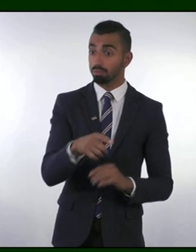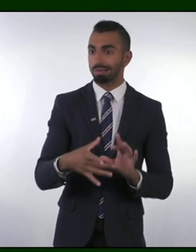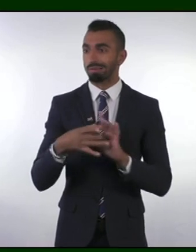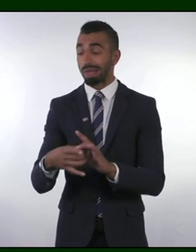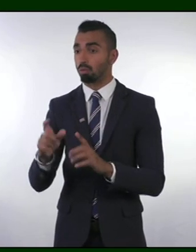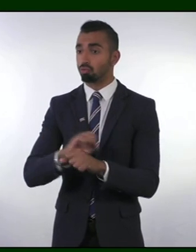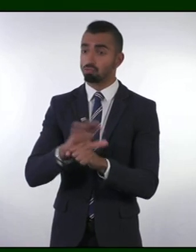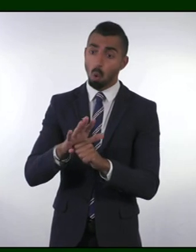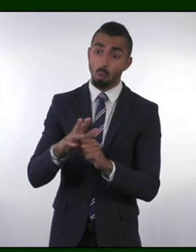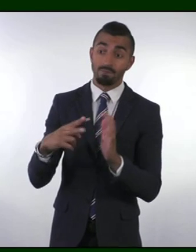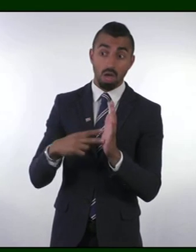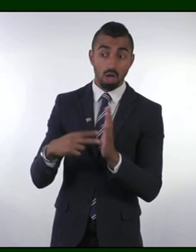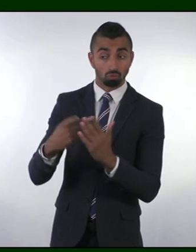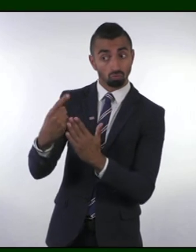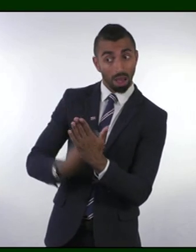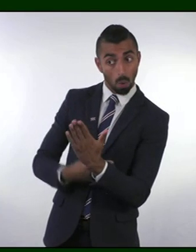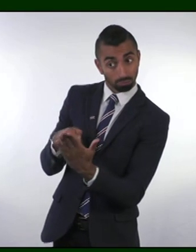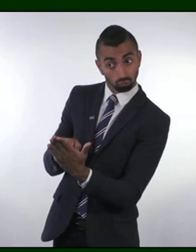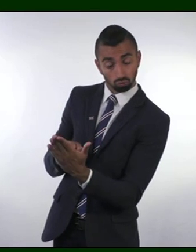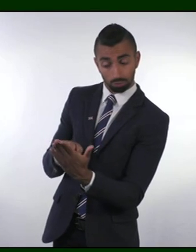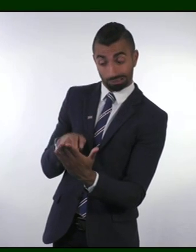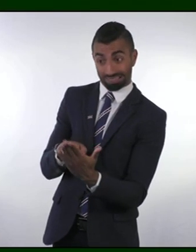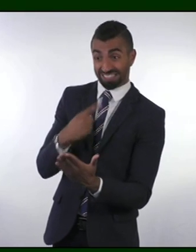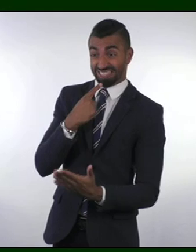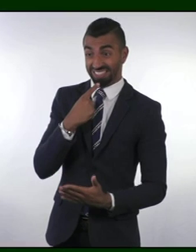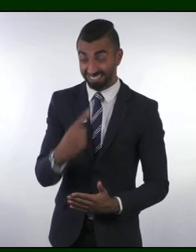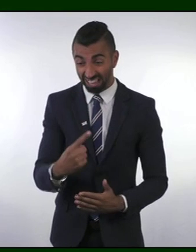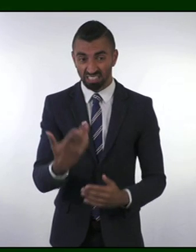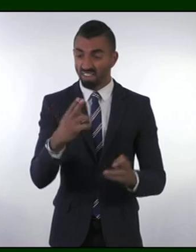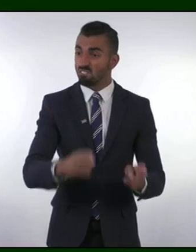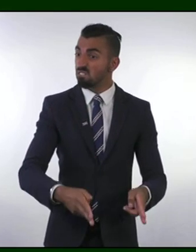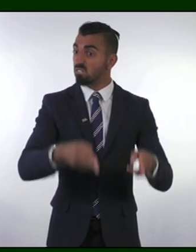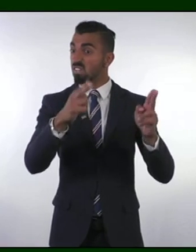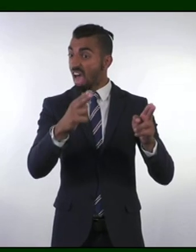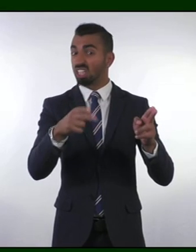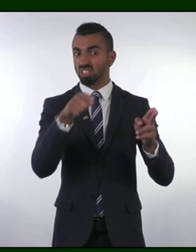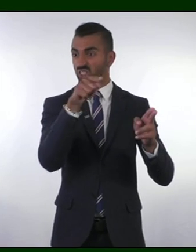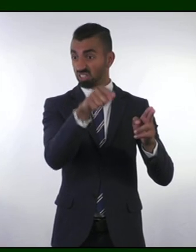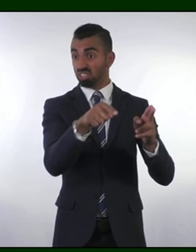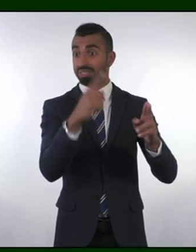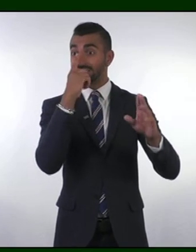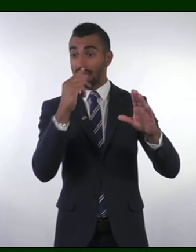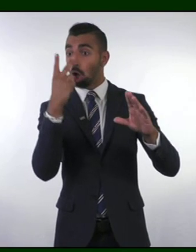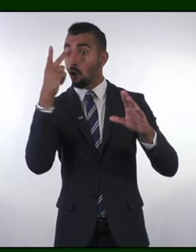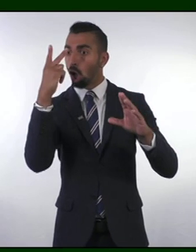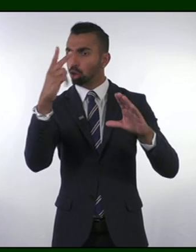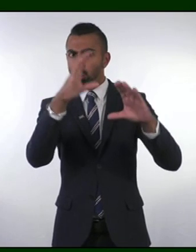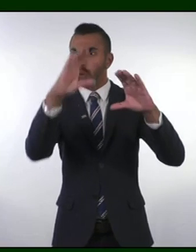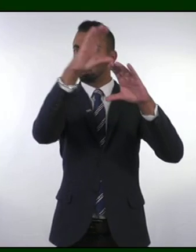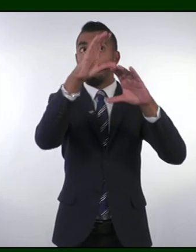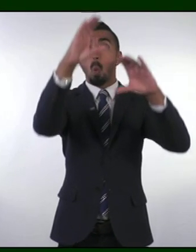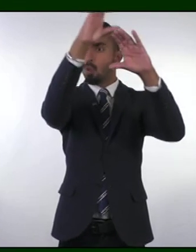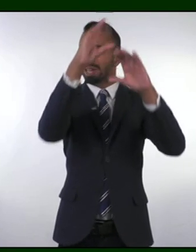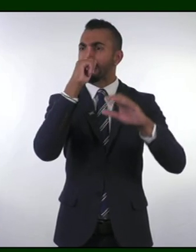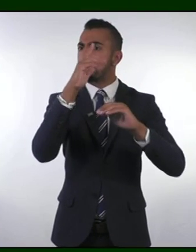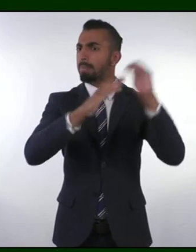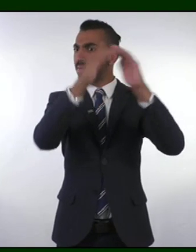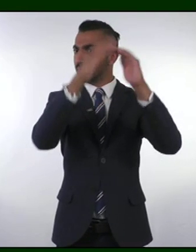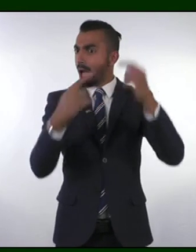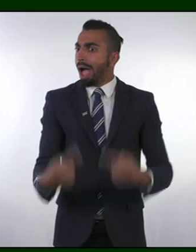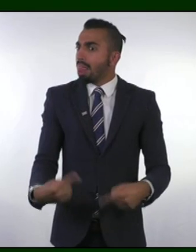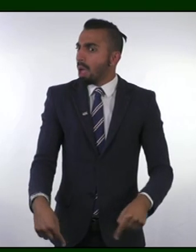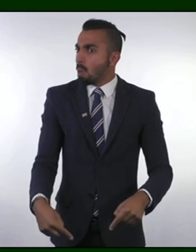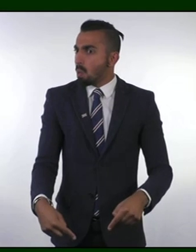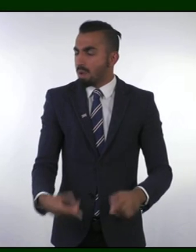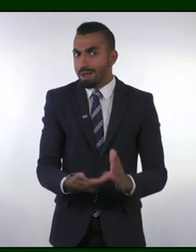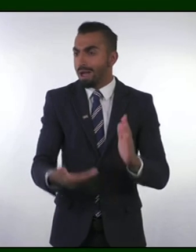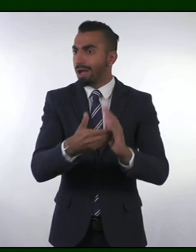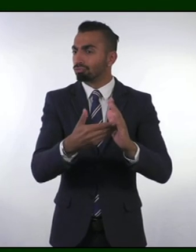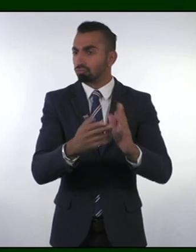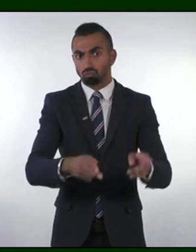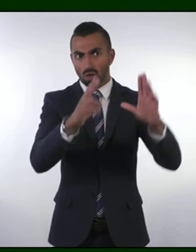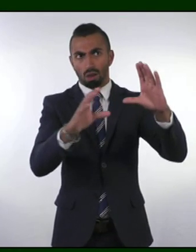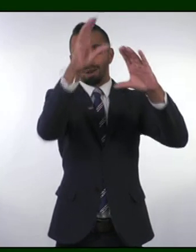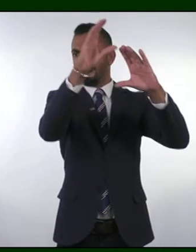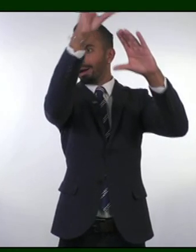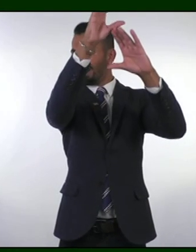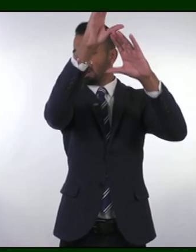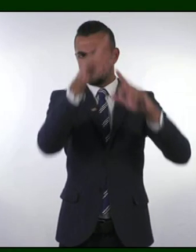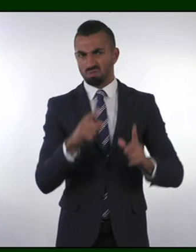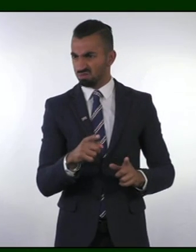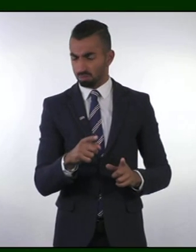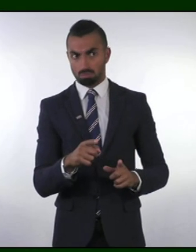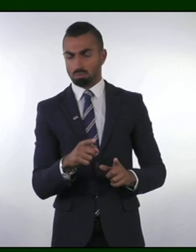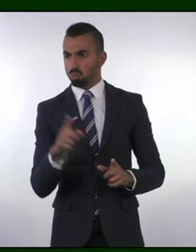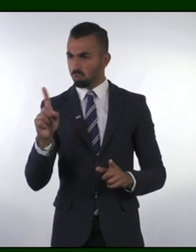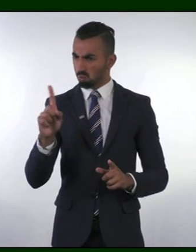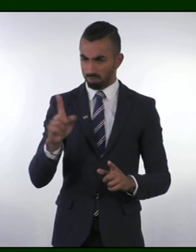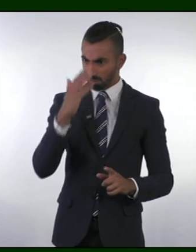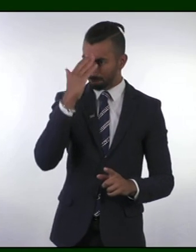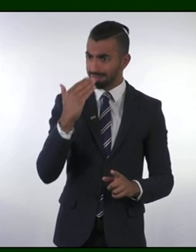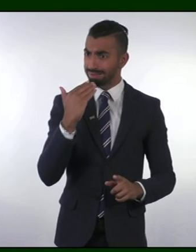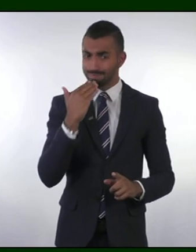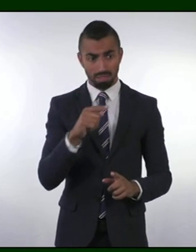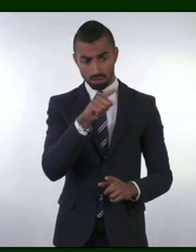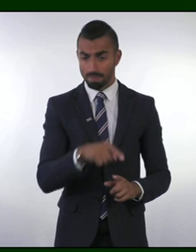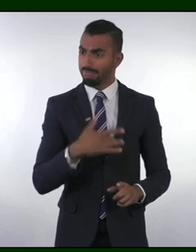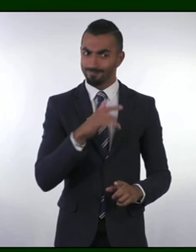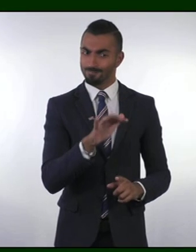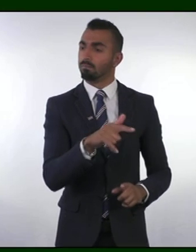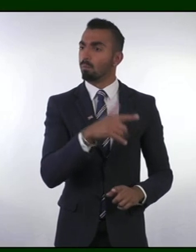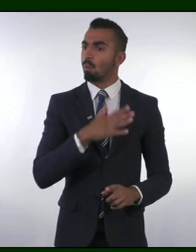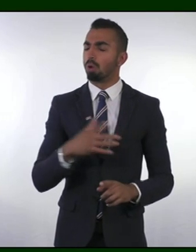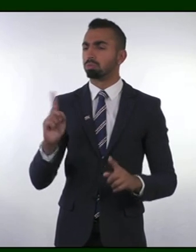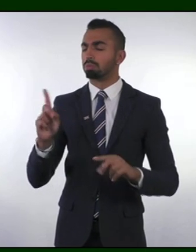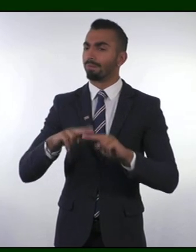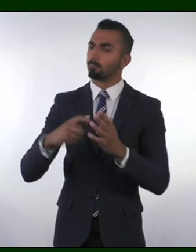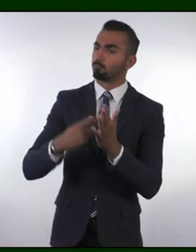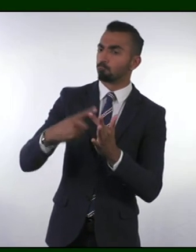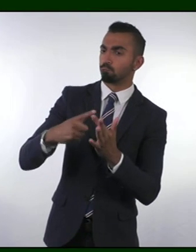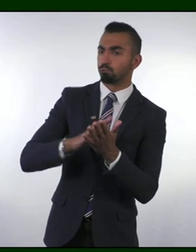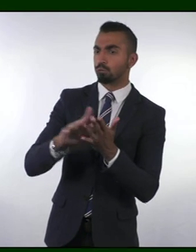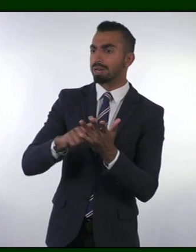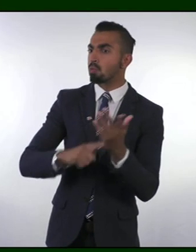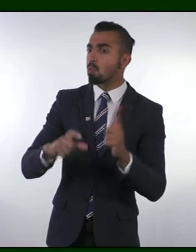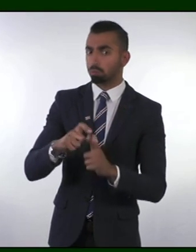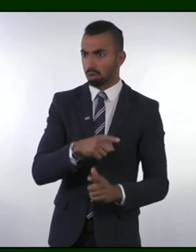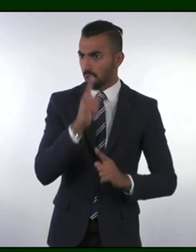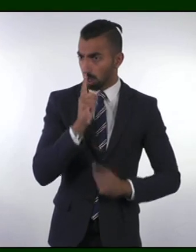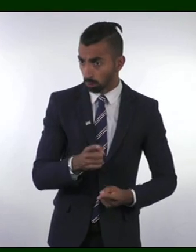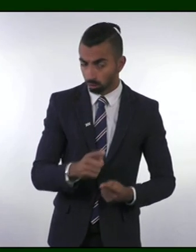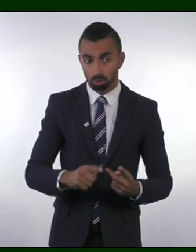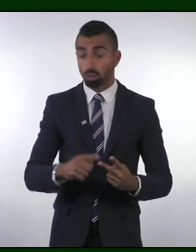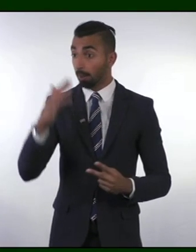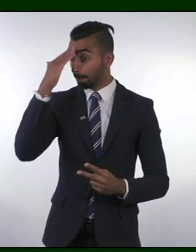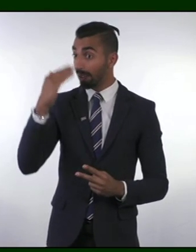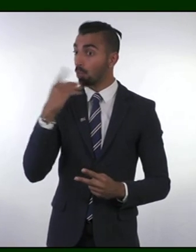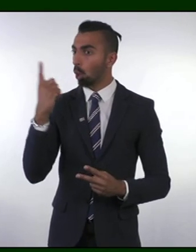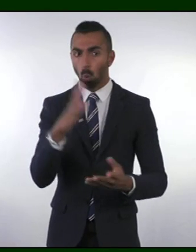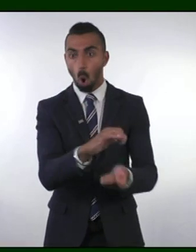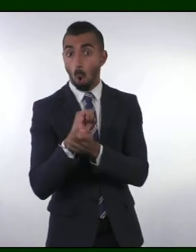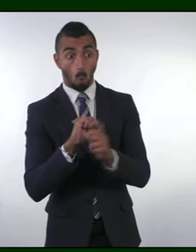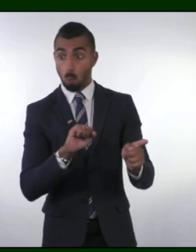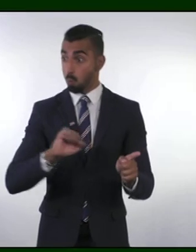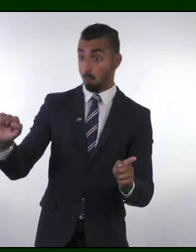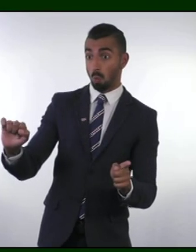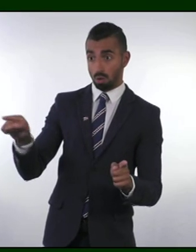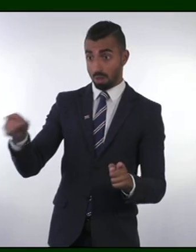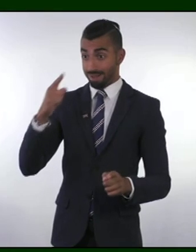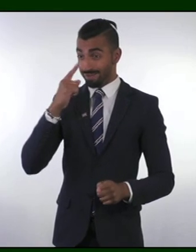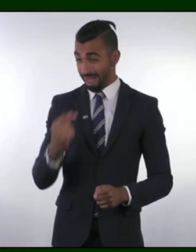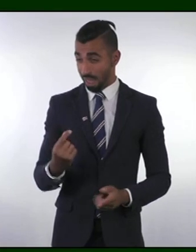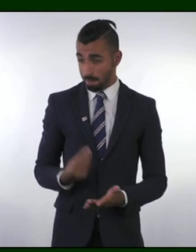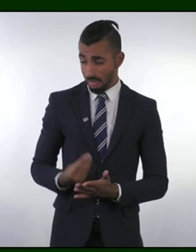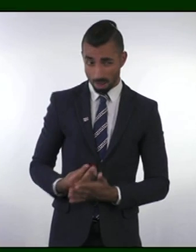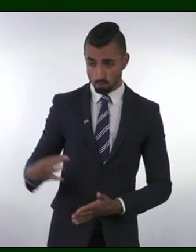It allows two storeys to be built on blocks of flats built between 1948 and 2018—I do not have a personal interest in this matter, by the way—which will potentially wreck the lives of leaseholders who want to get their freehold and put the price up so that someone like Vincent Tchenguiz can go stuffing his pockets again at the risk of the pockets and the expense of leaseholders.